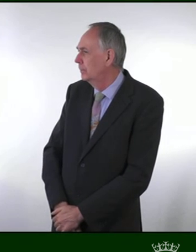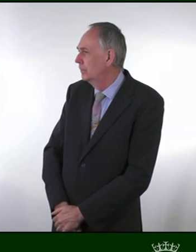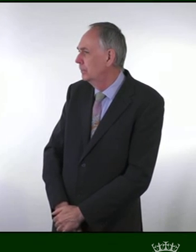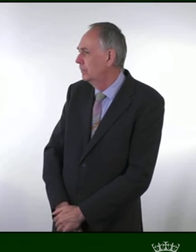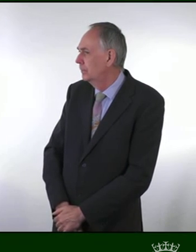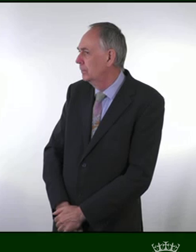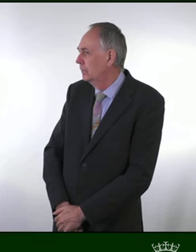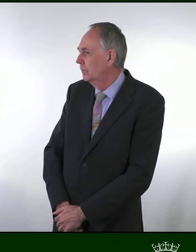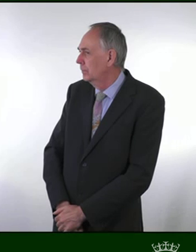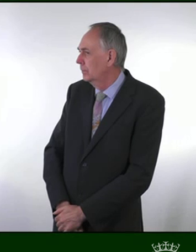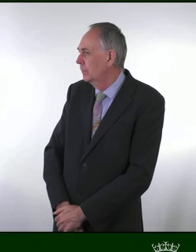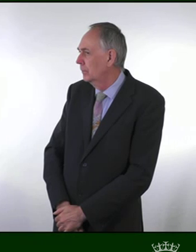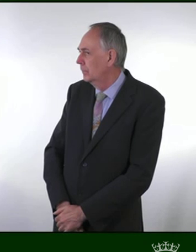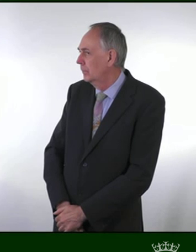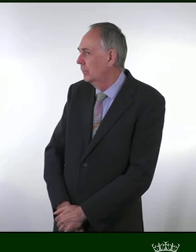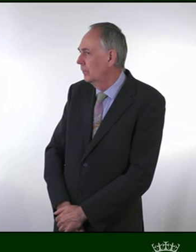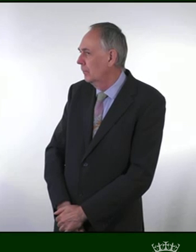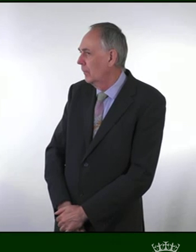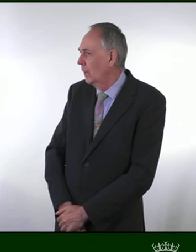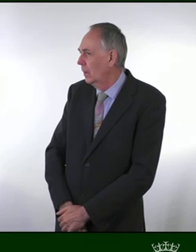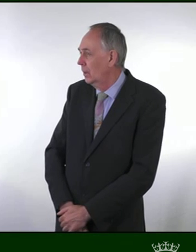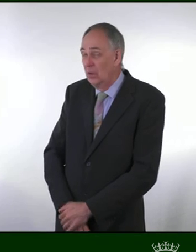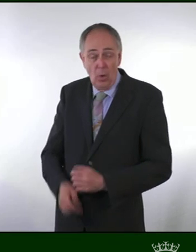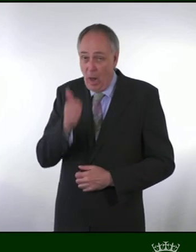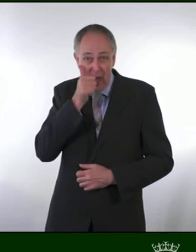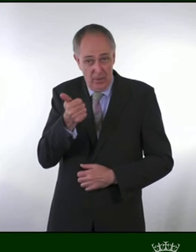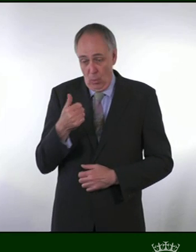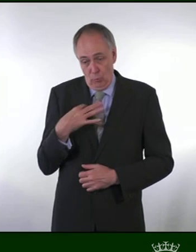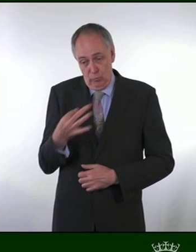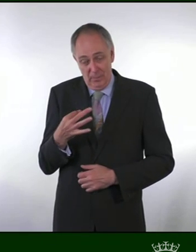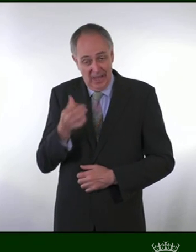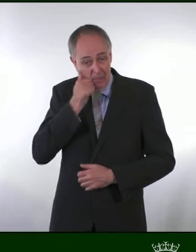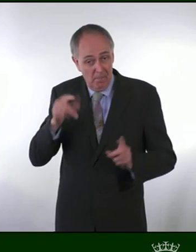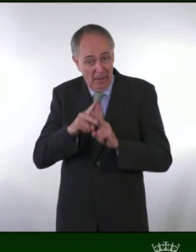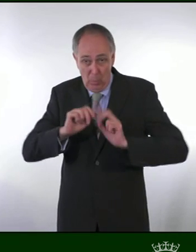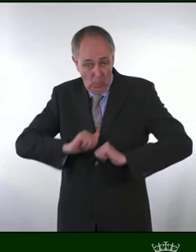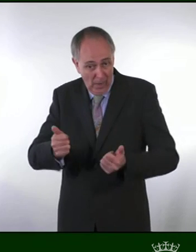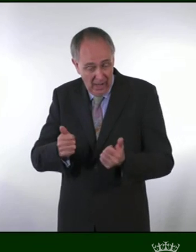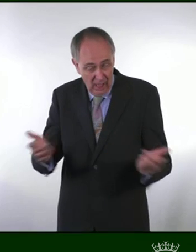My honourable Friend well represents Blackpool and his constituents, sticking up for the interests of Blackpool.